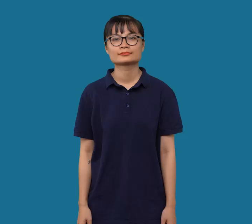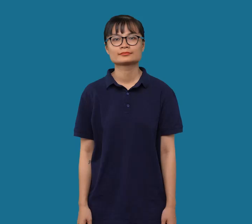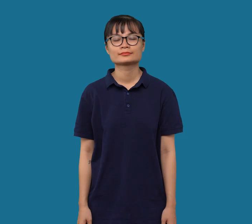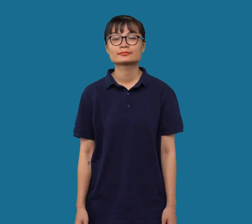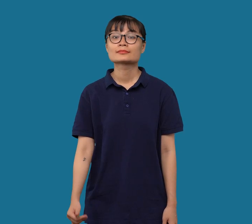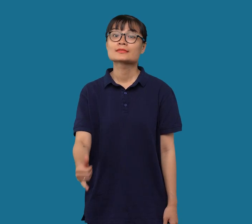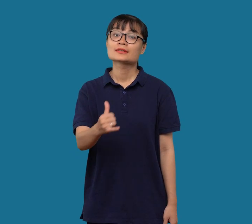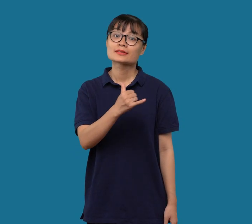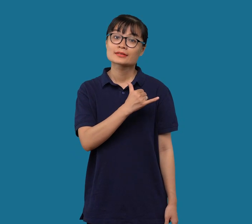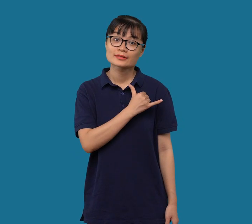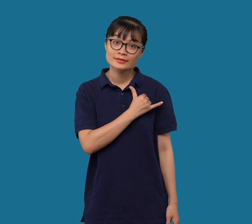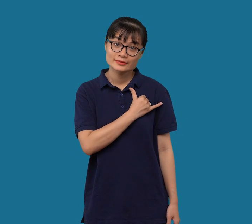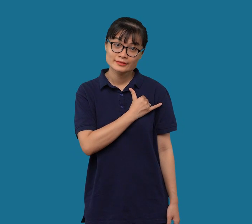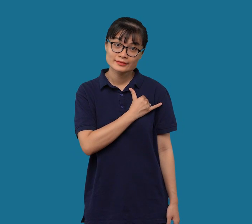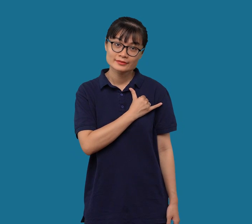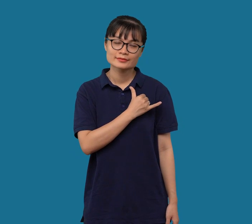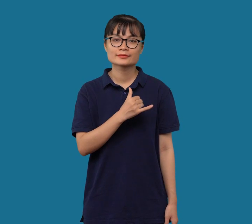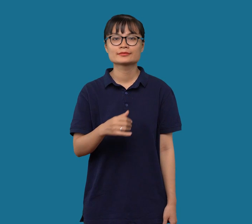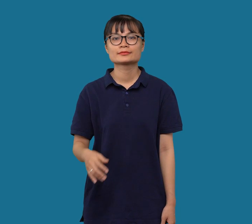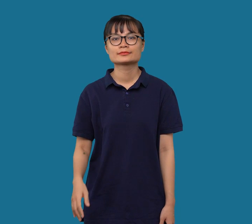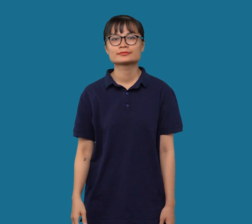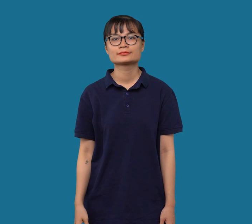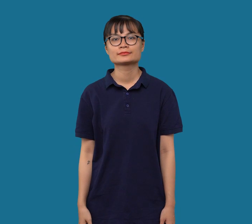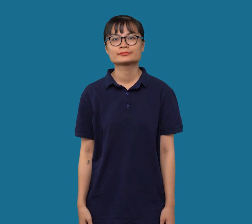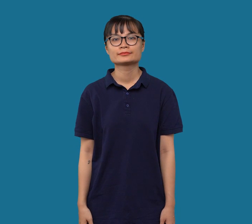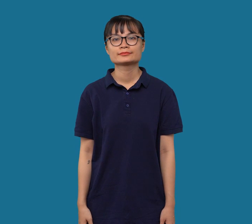người yêu